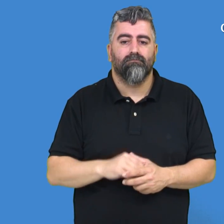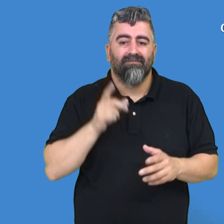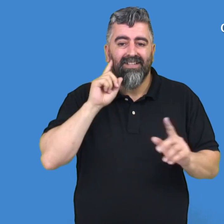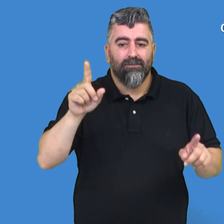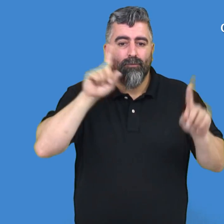caso